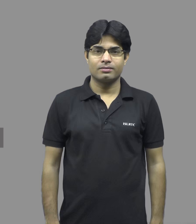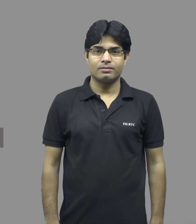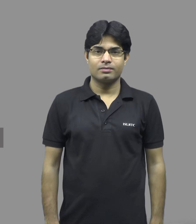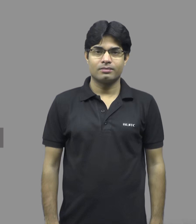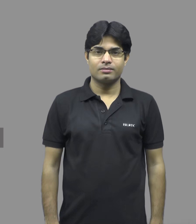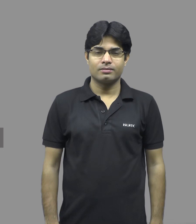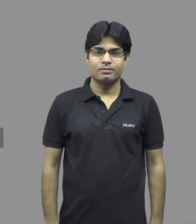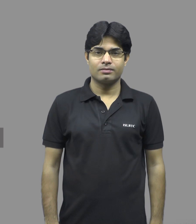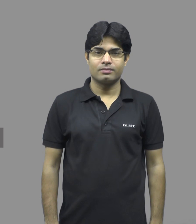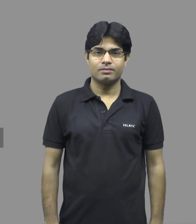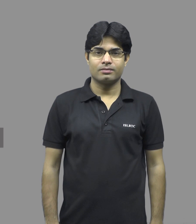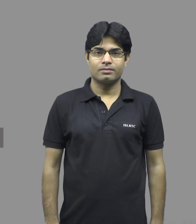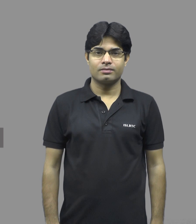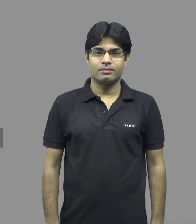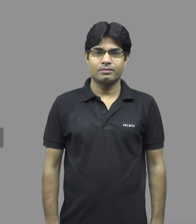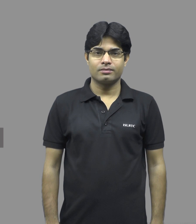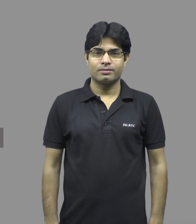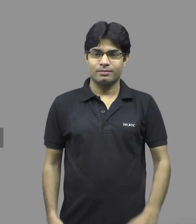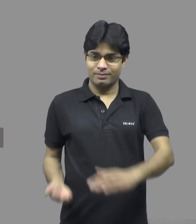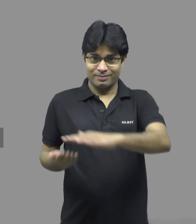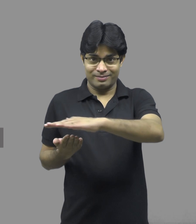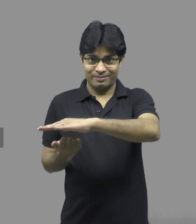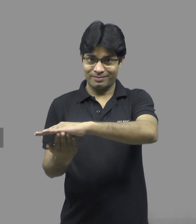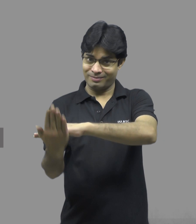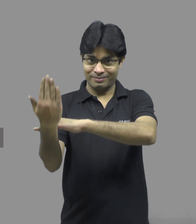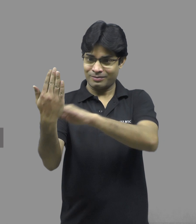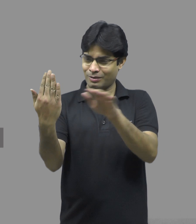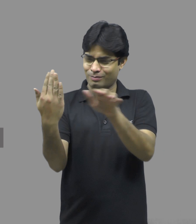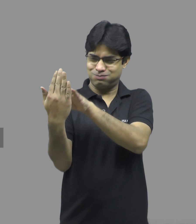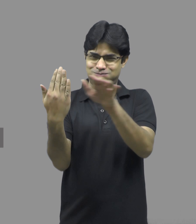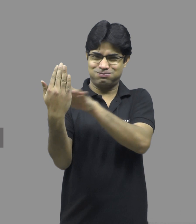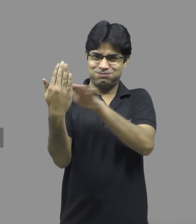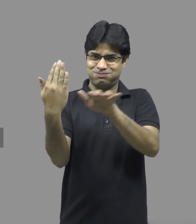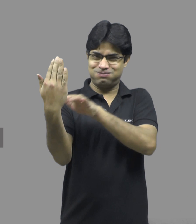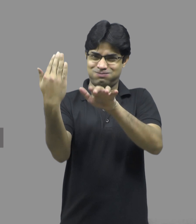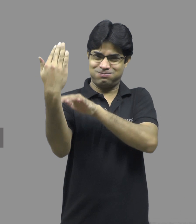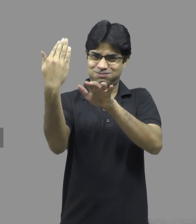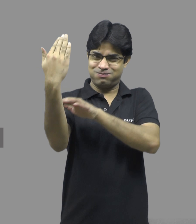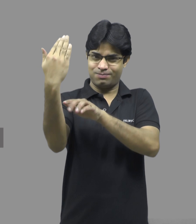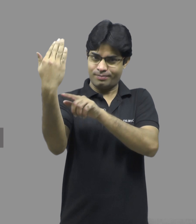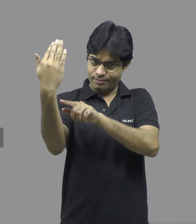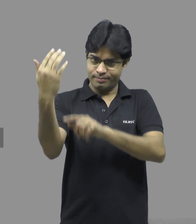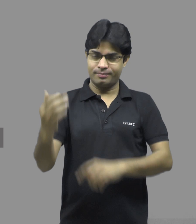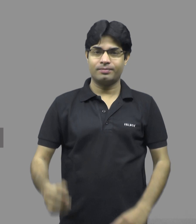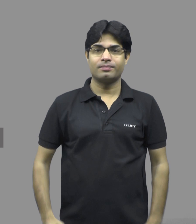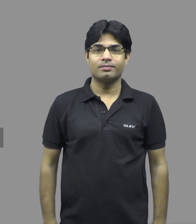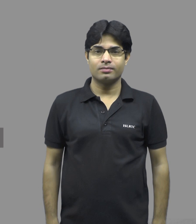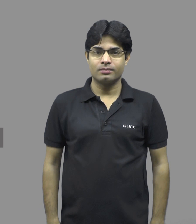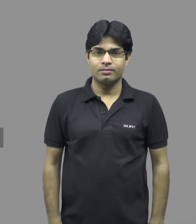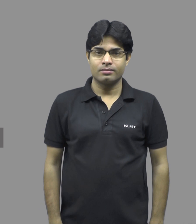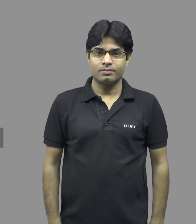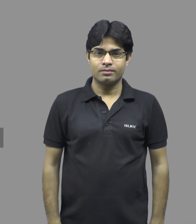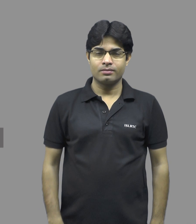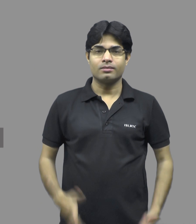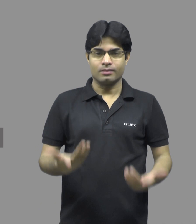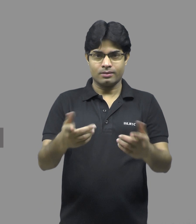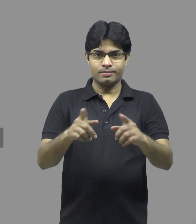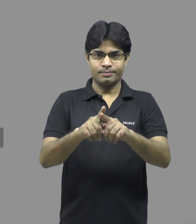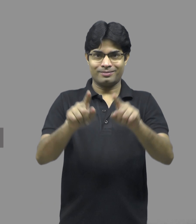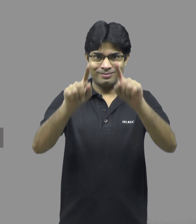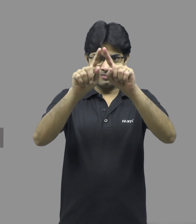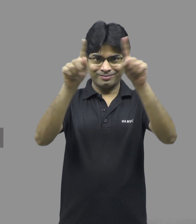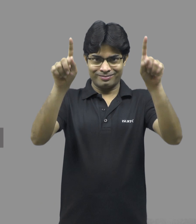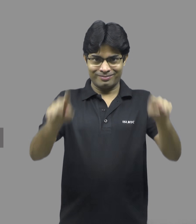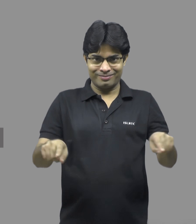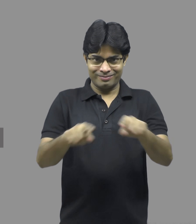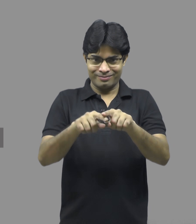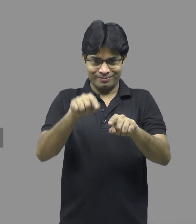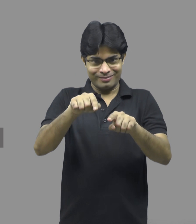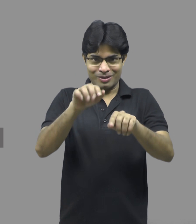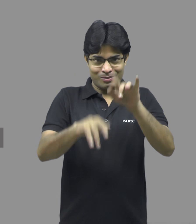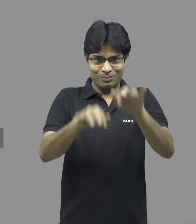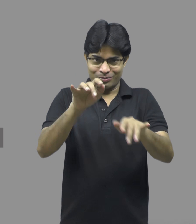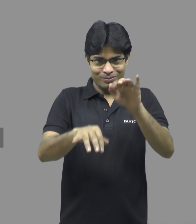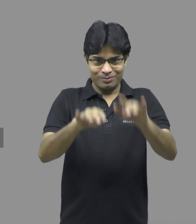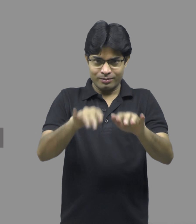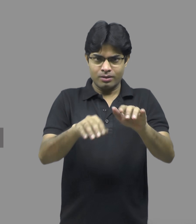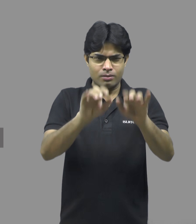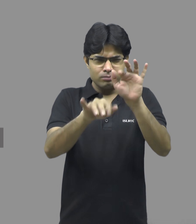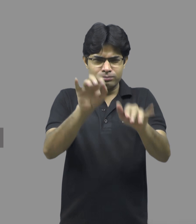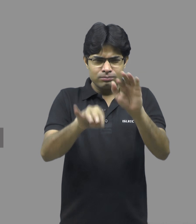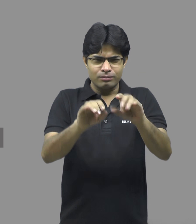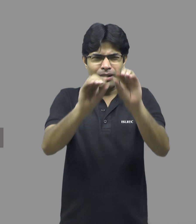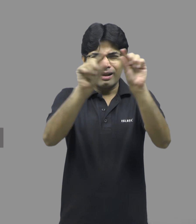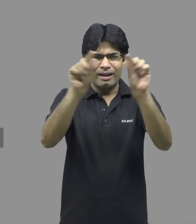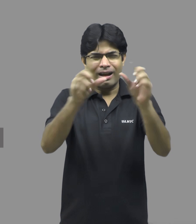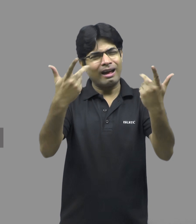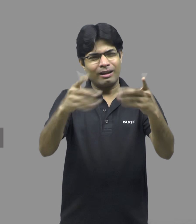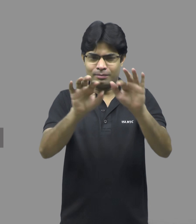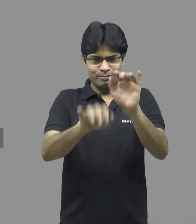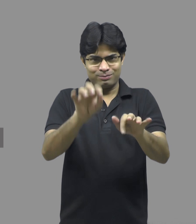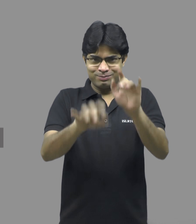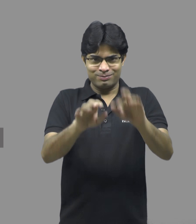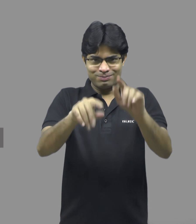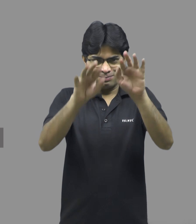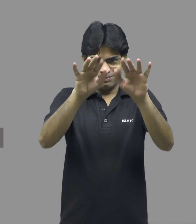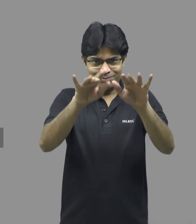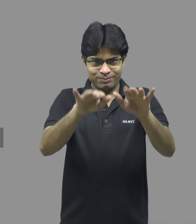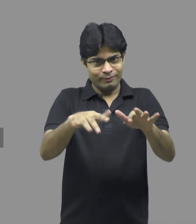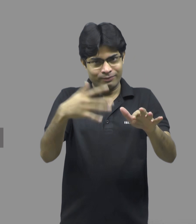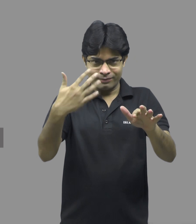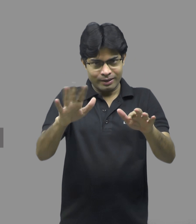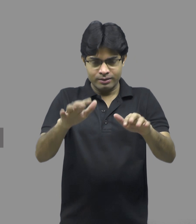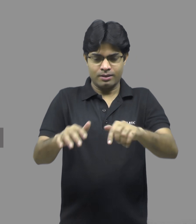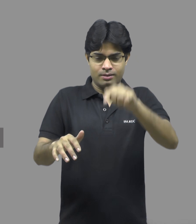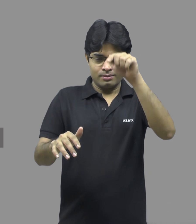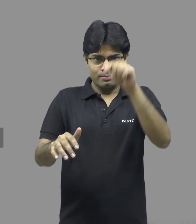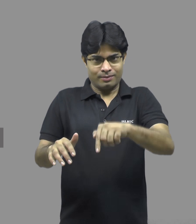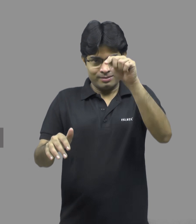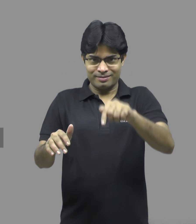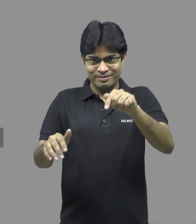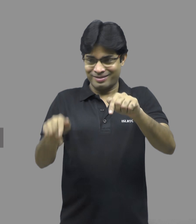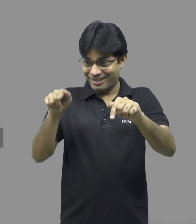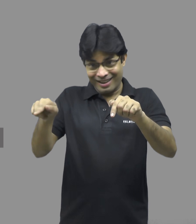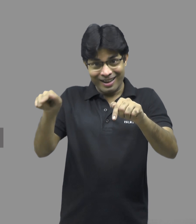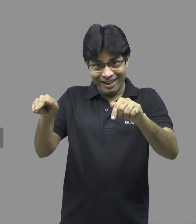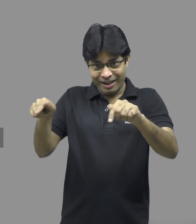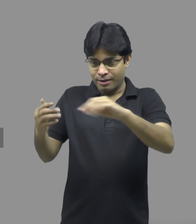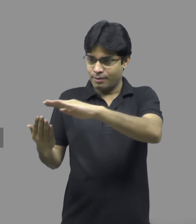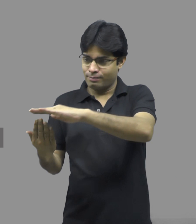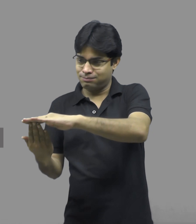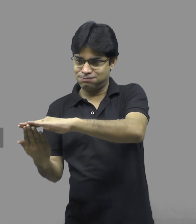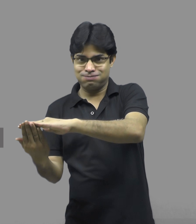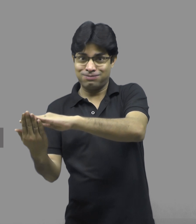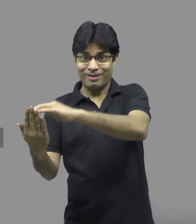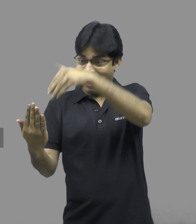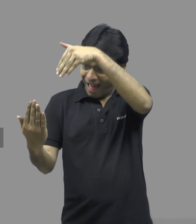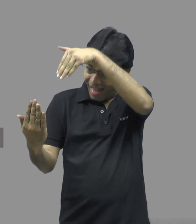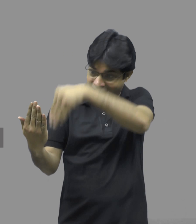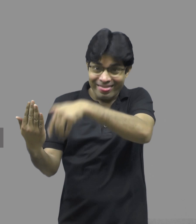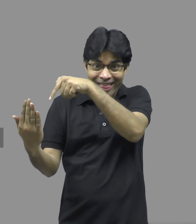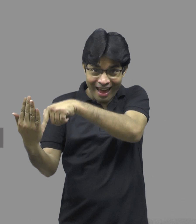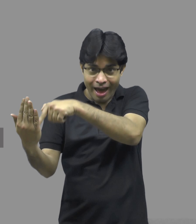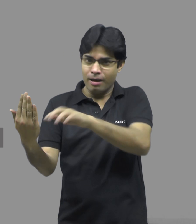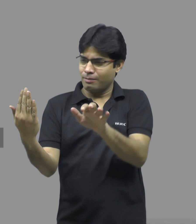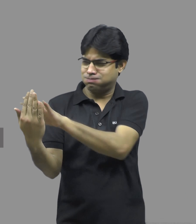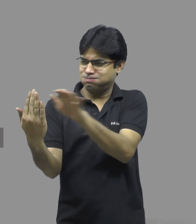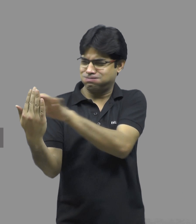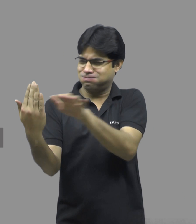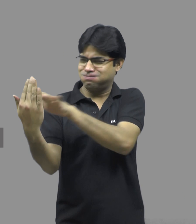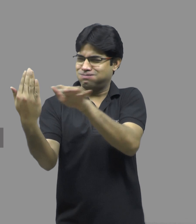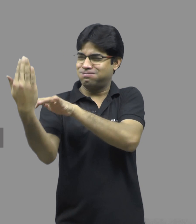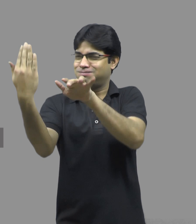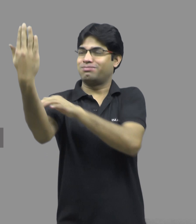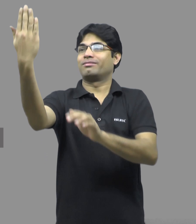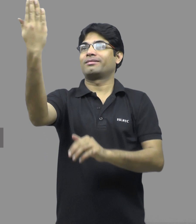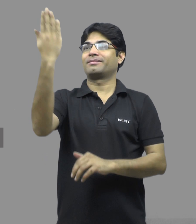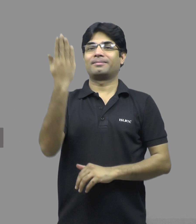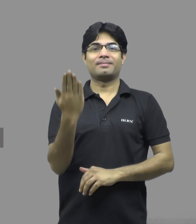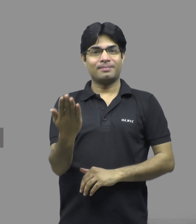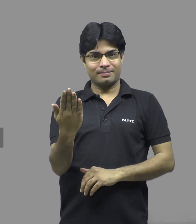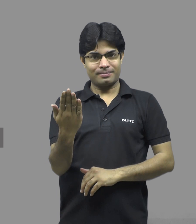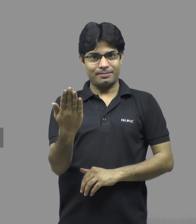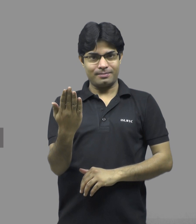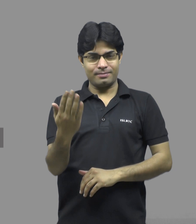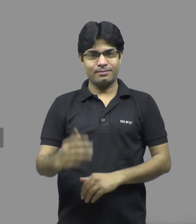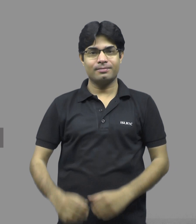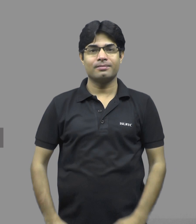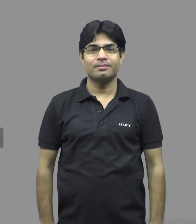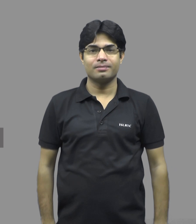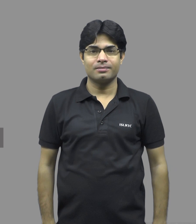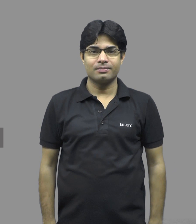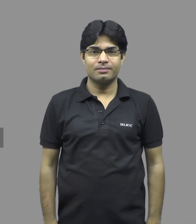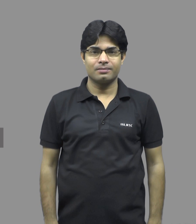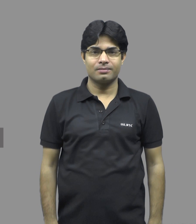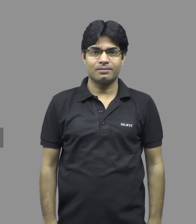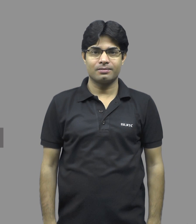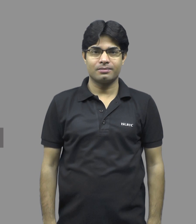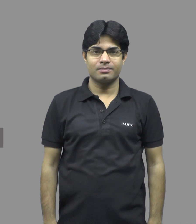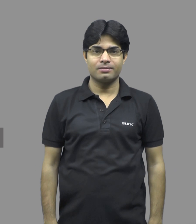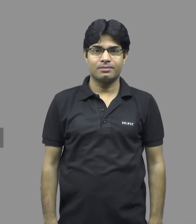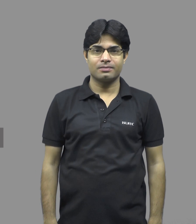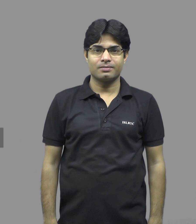Dotmatrix Printer